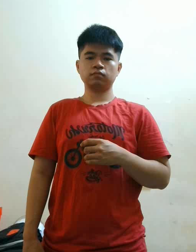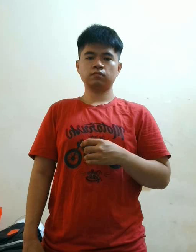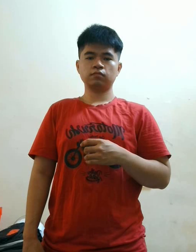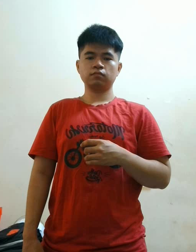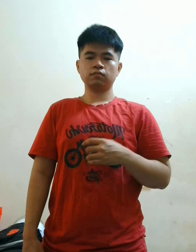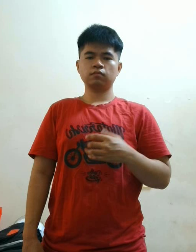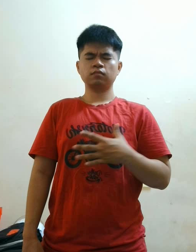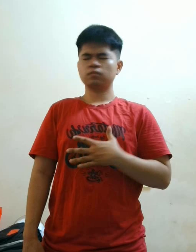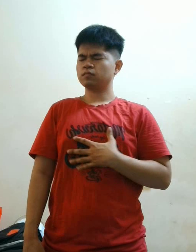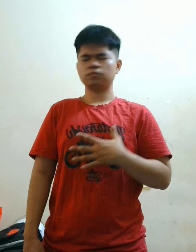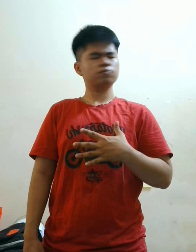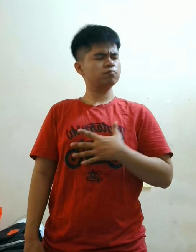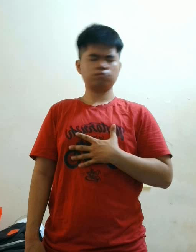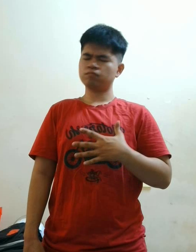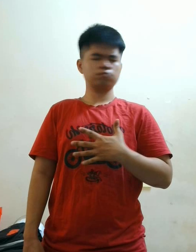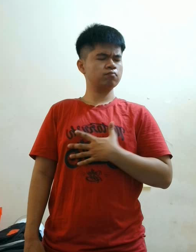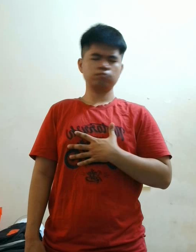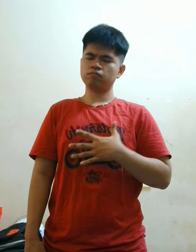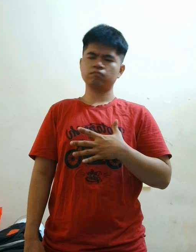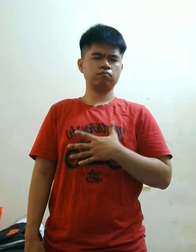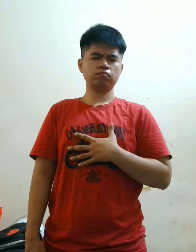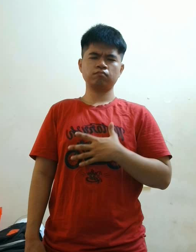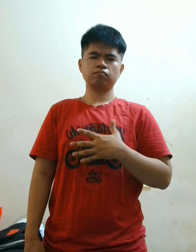khong thich